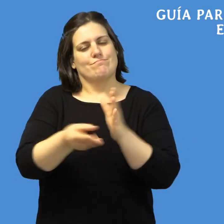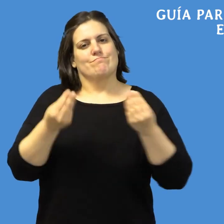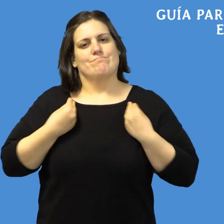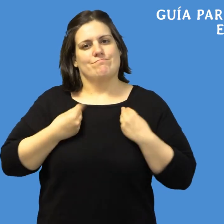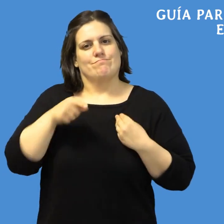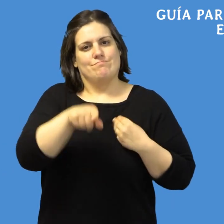vivir